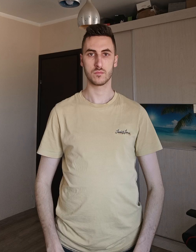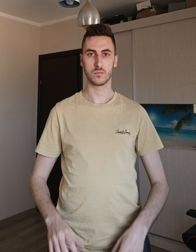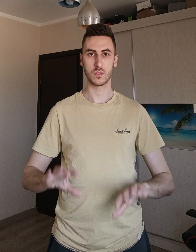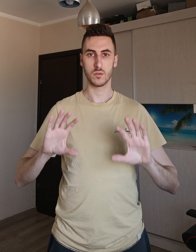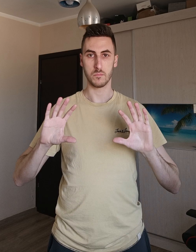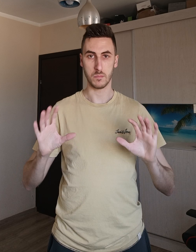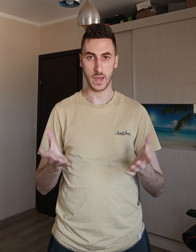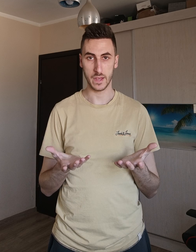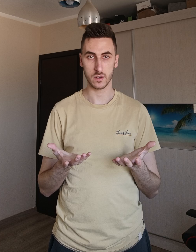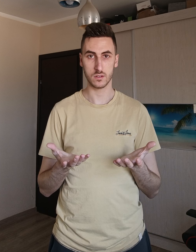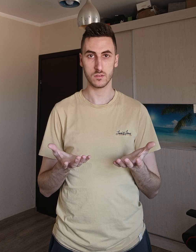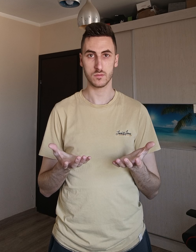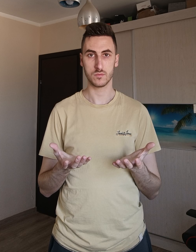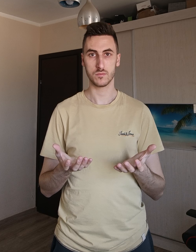מהר